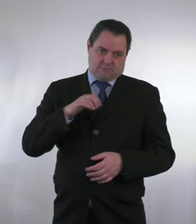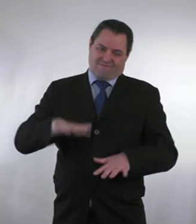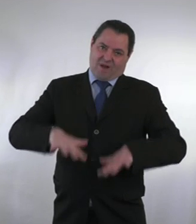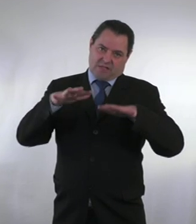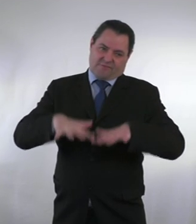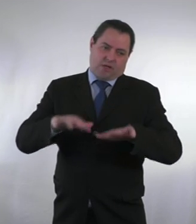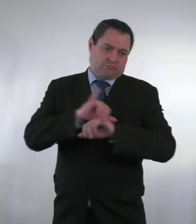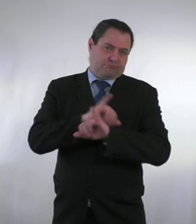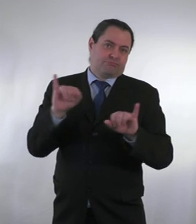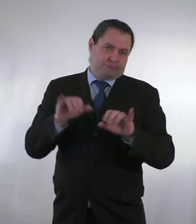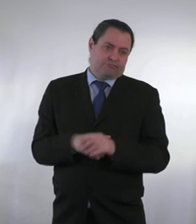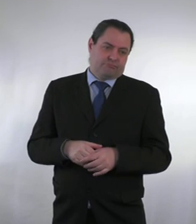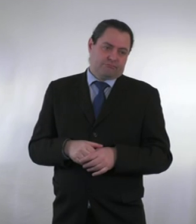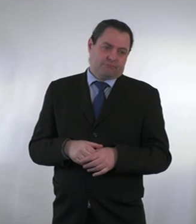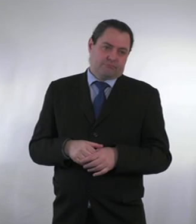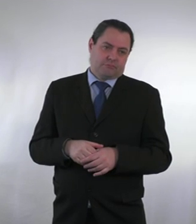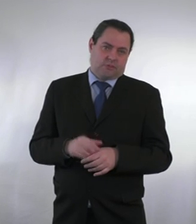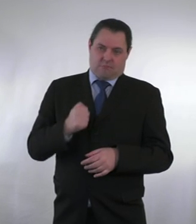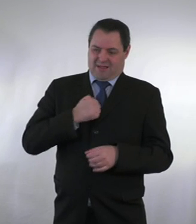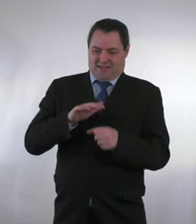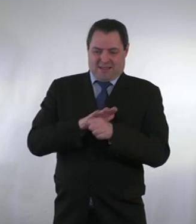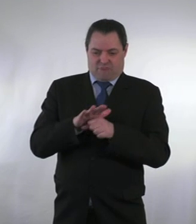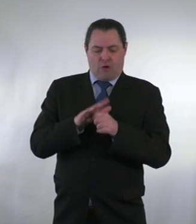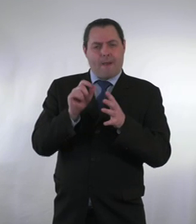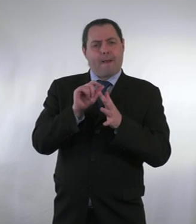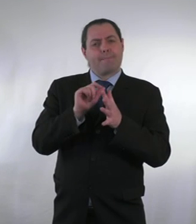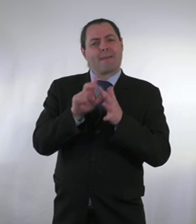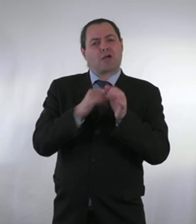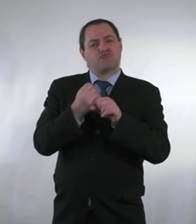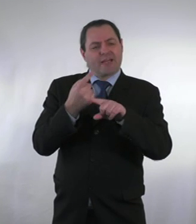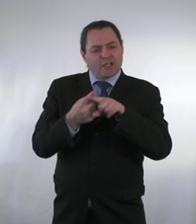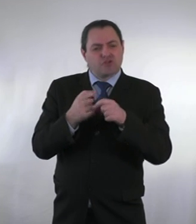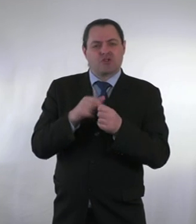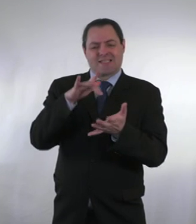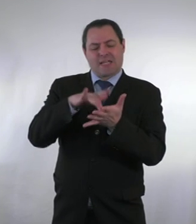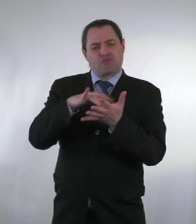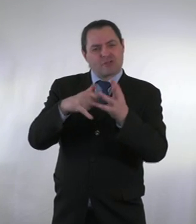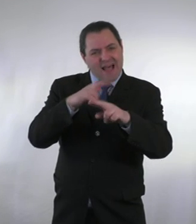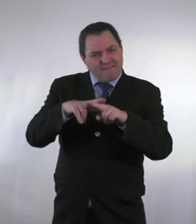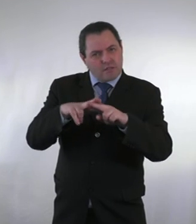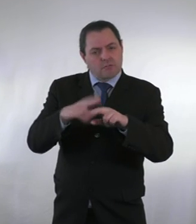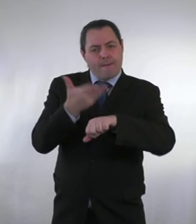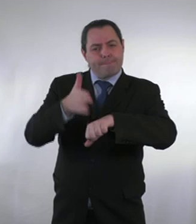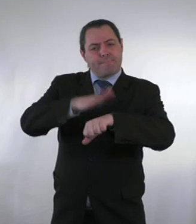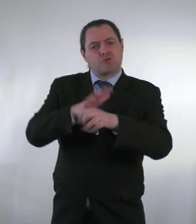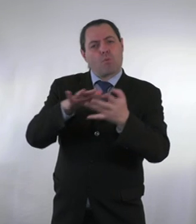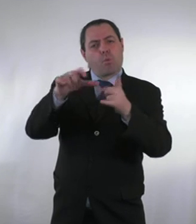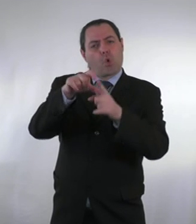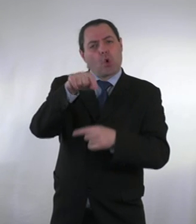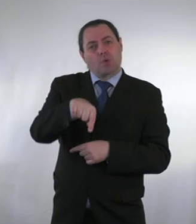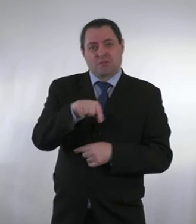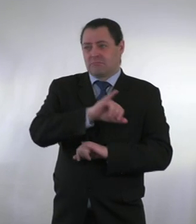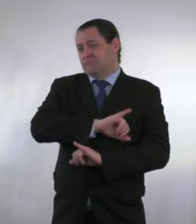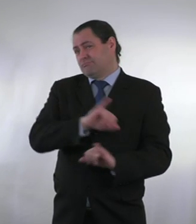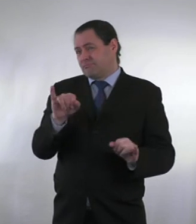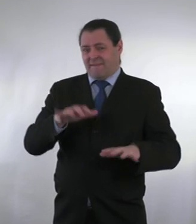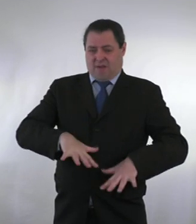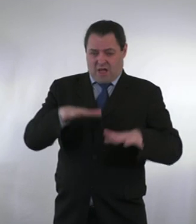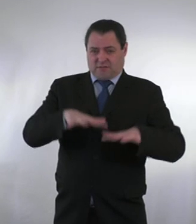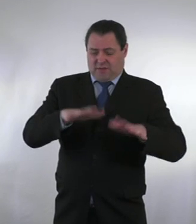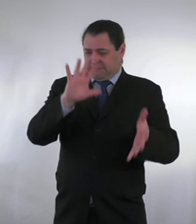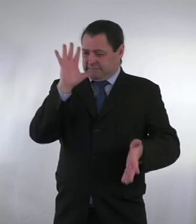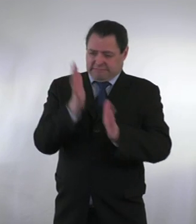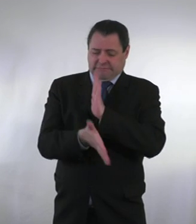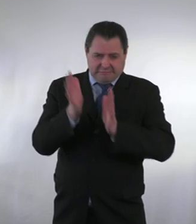Unfortunately, my constituents in Penkridge, central Stafford and Bishops Wood are regularly experiencing the disruption and distress that flooding causes.